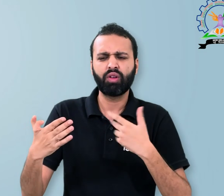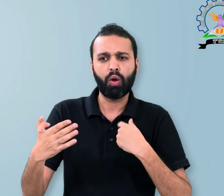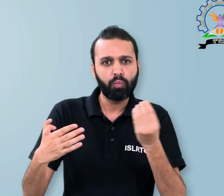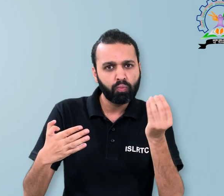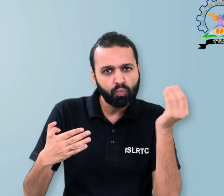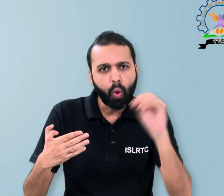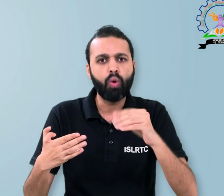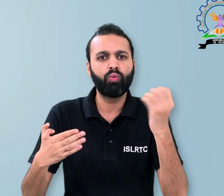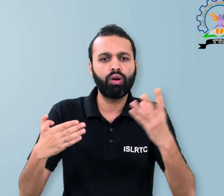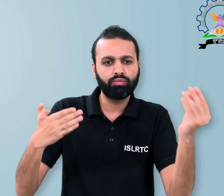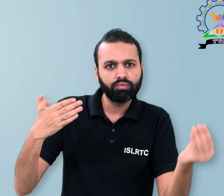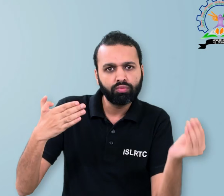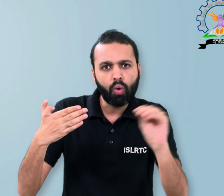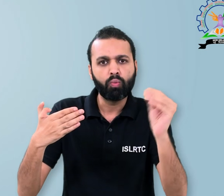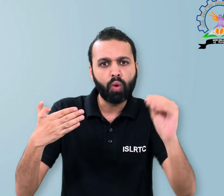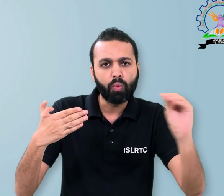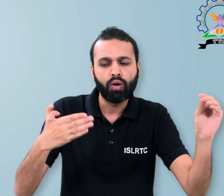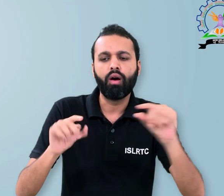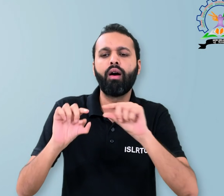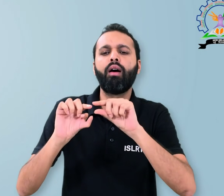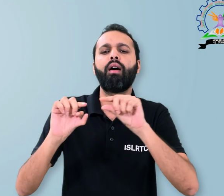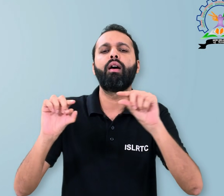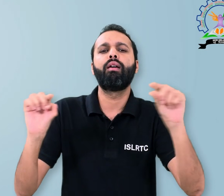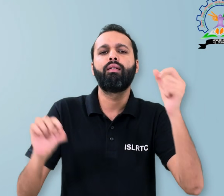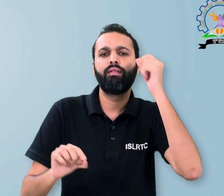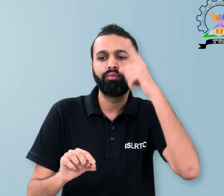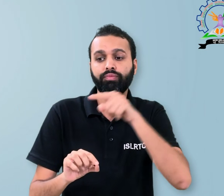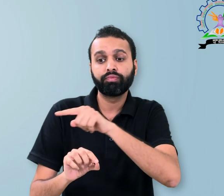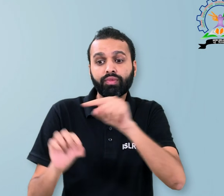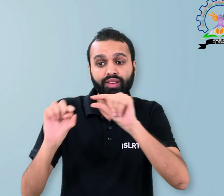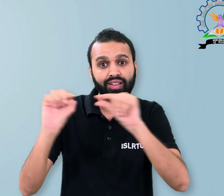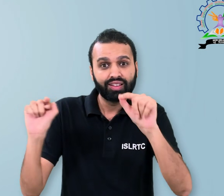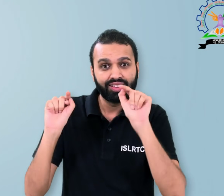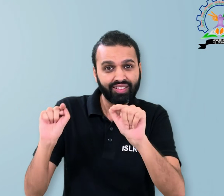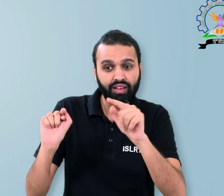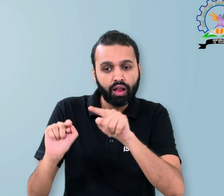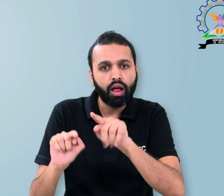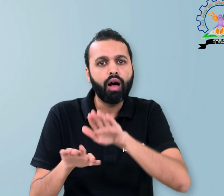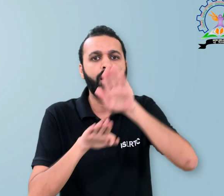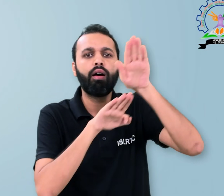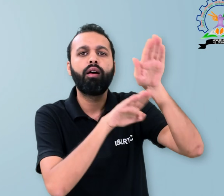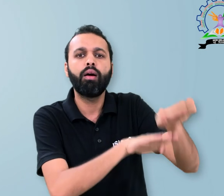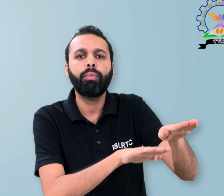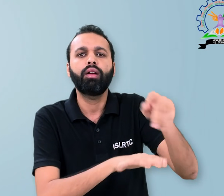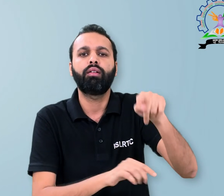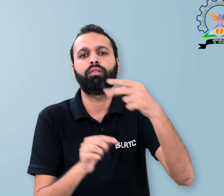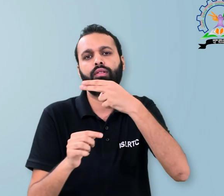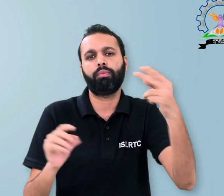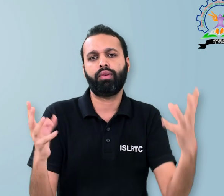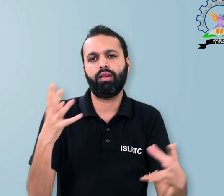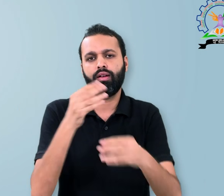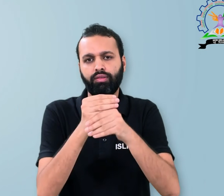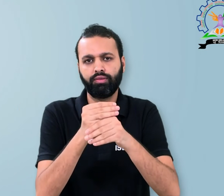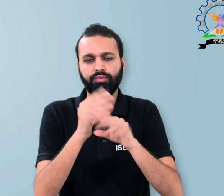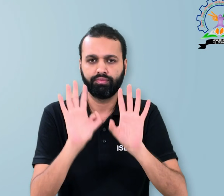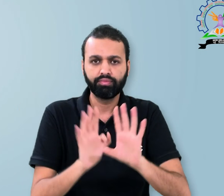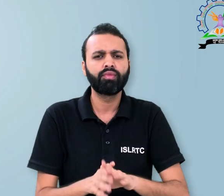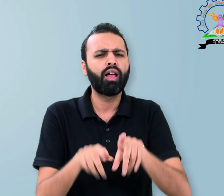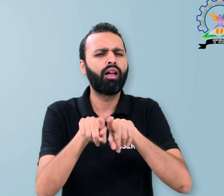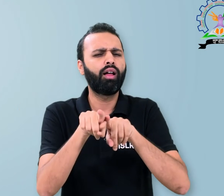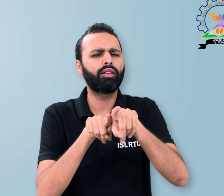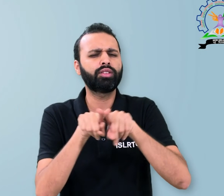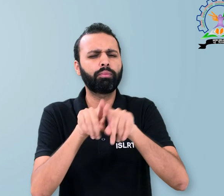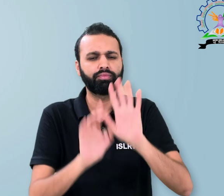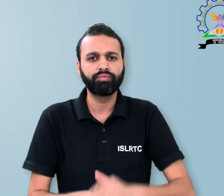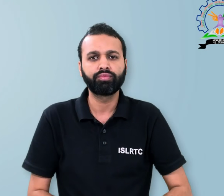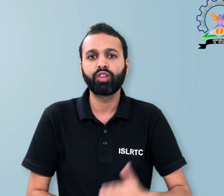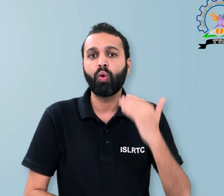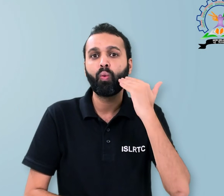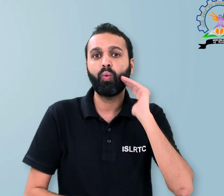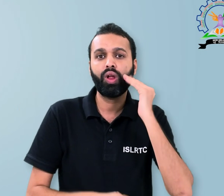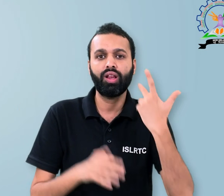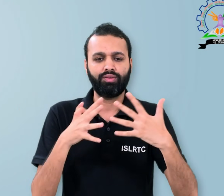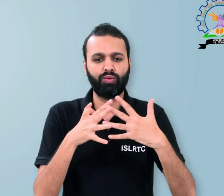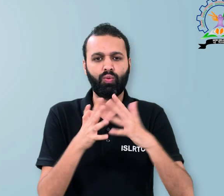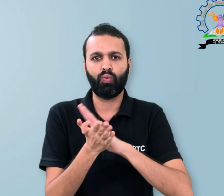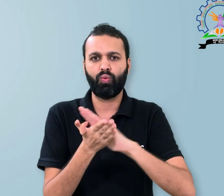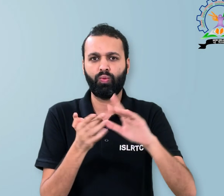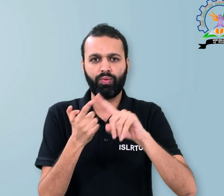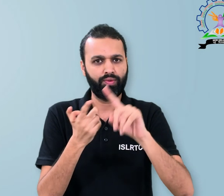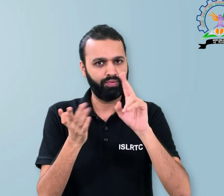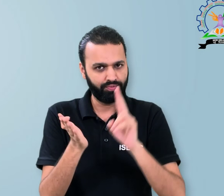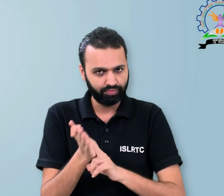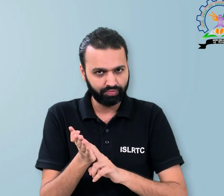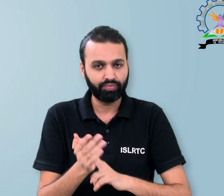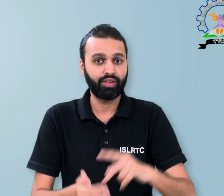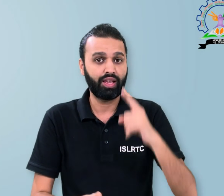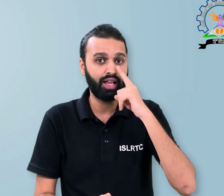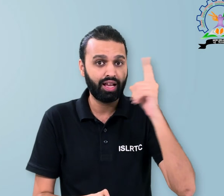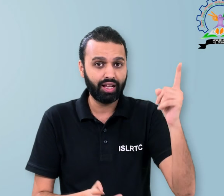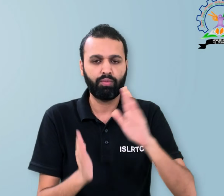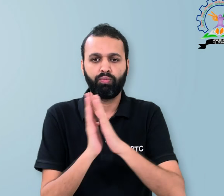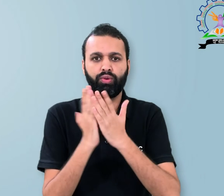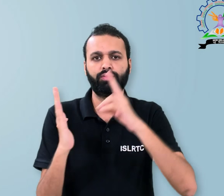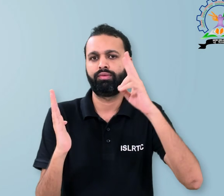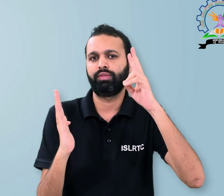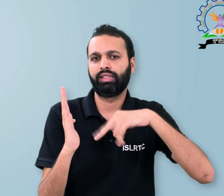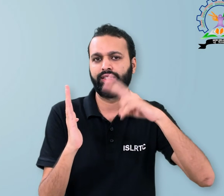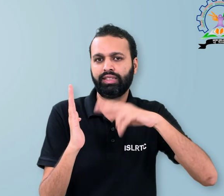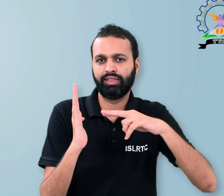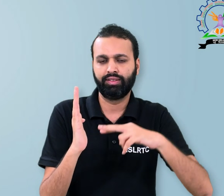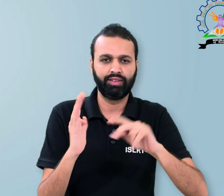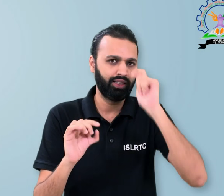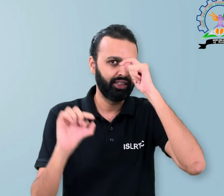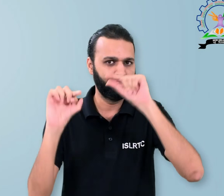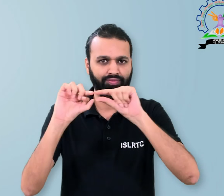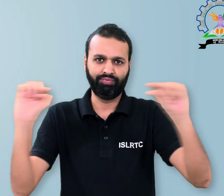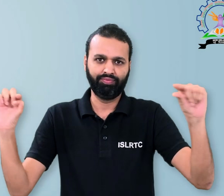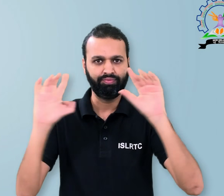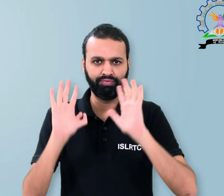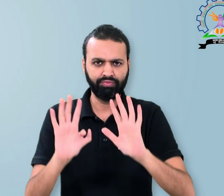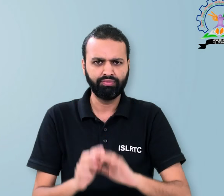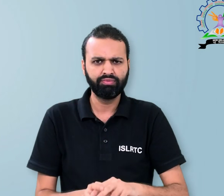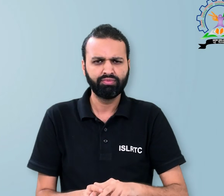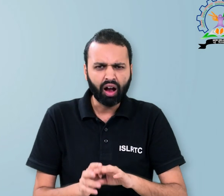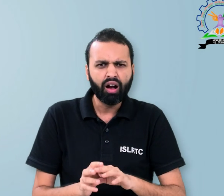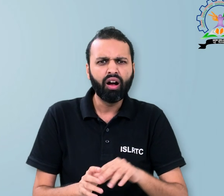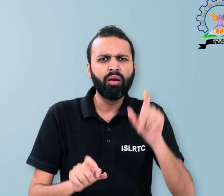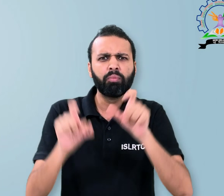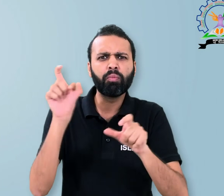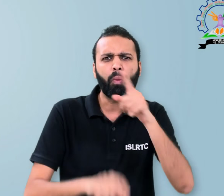It needs to be connected to an independent clause. Example: When she reads books.